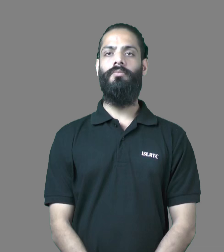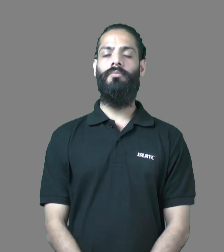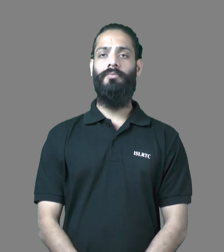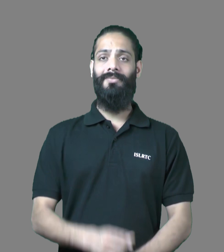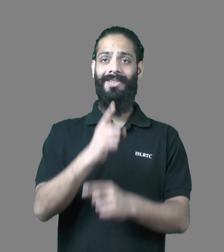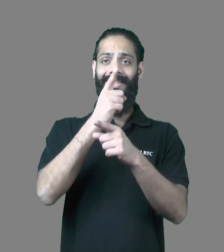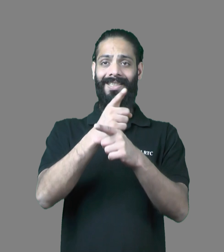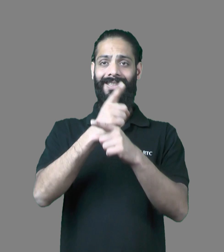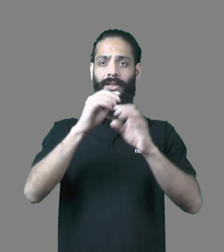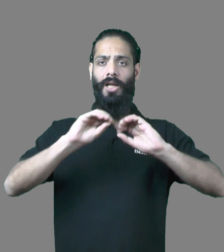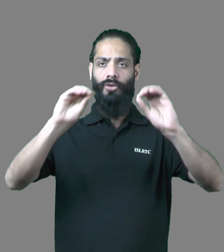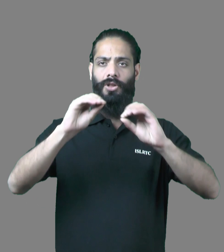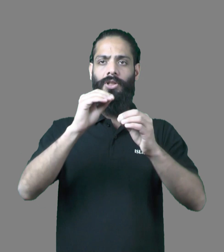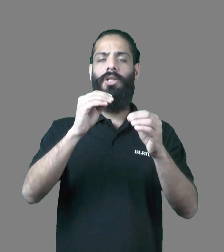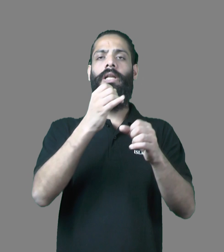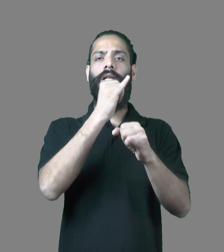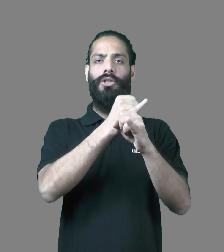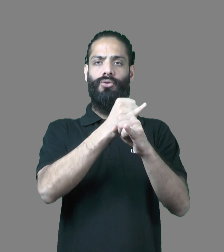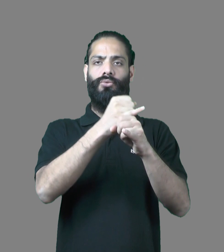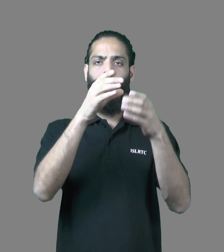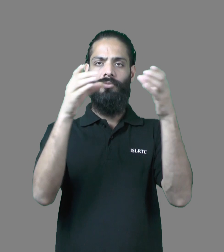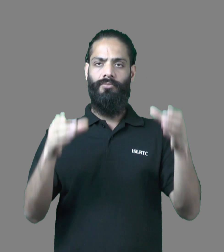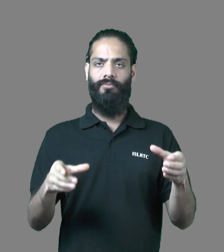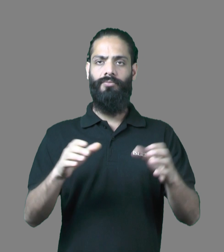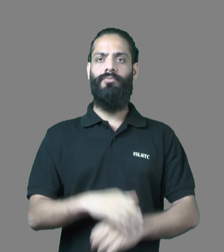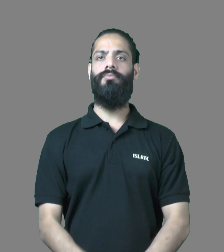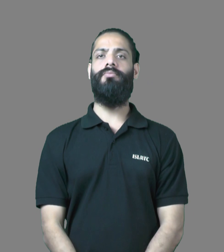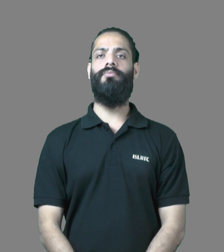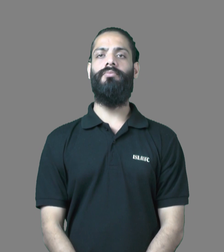Teacher Education Institution (TEI)